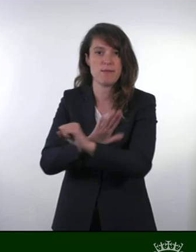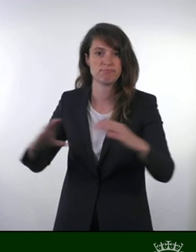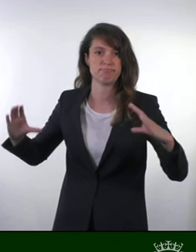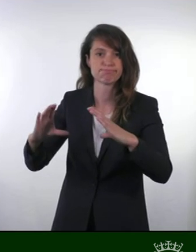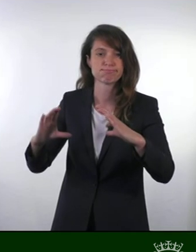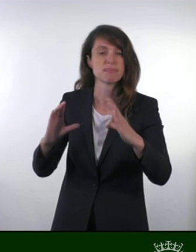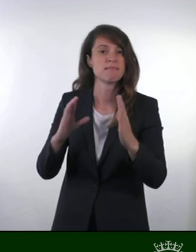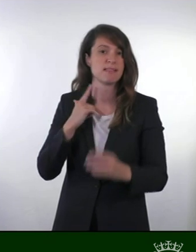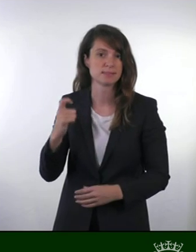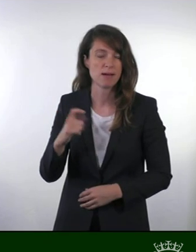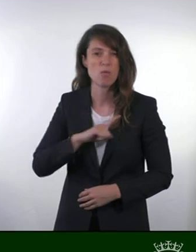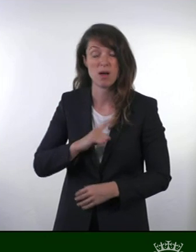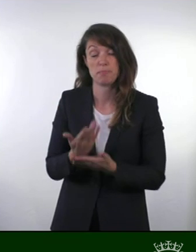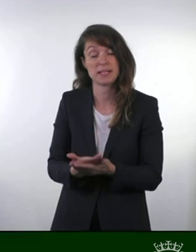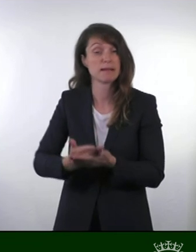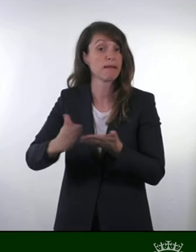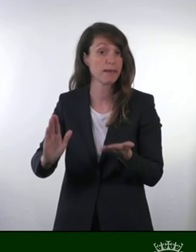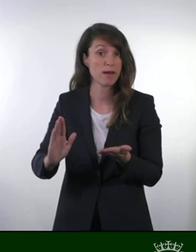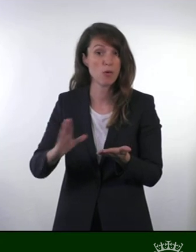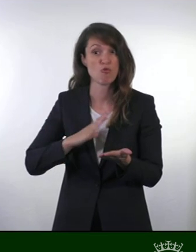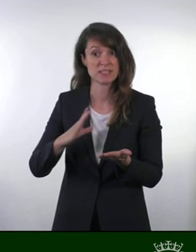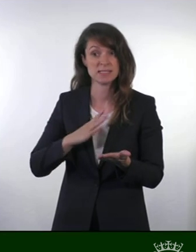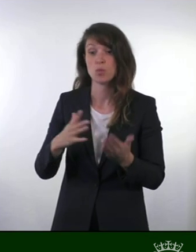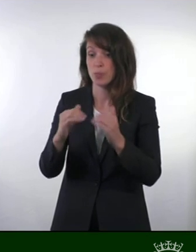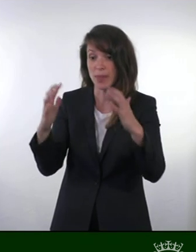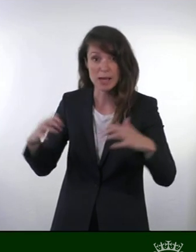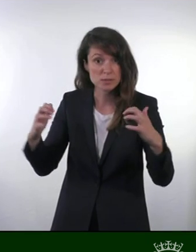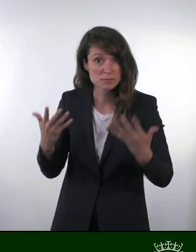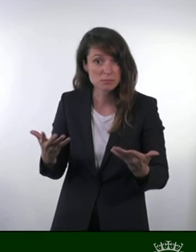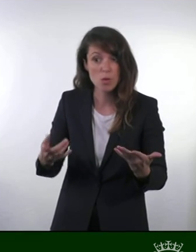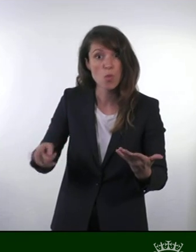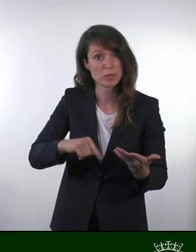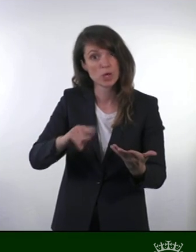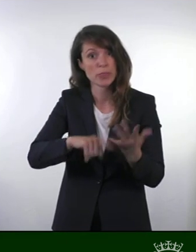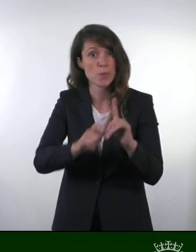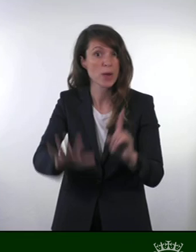I have been absolutely clear with the House and with the country that we are going forward.